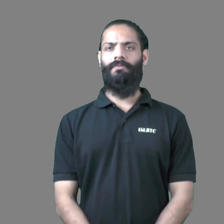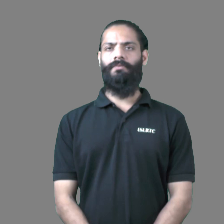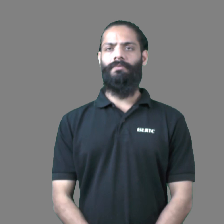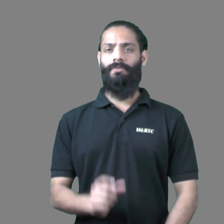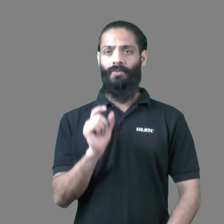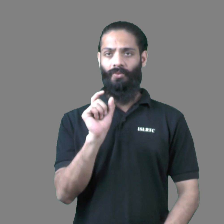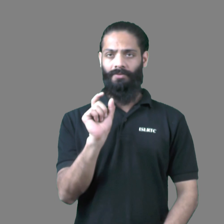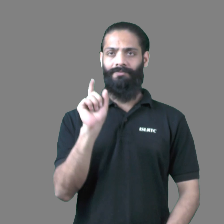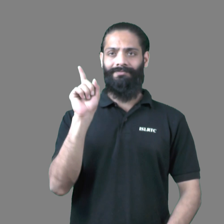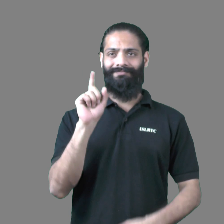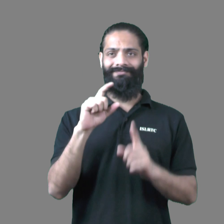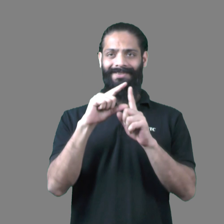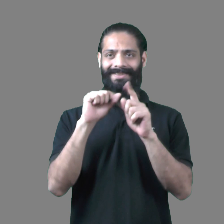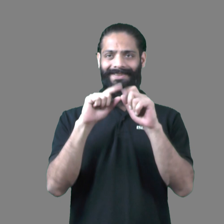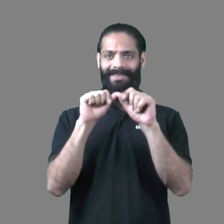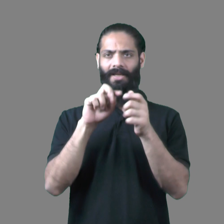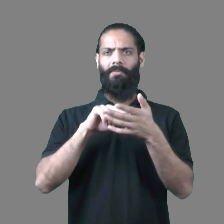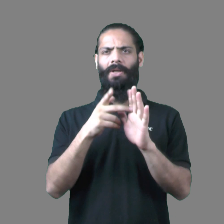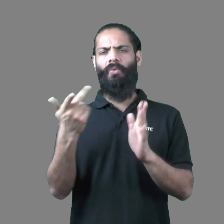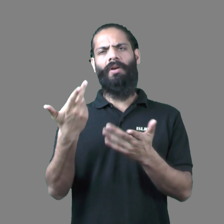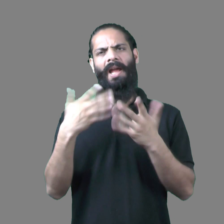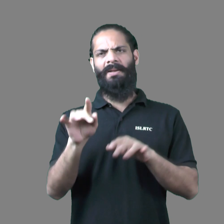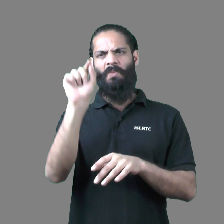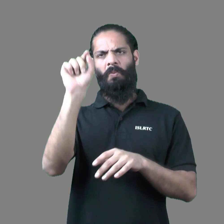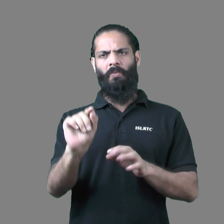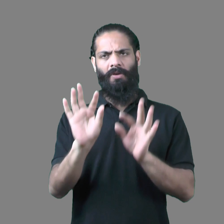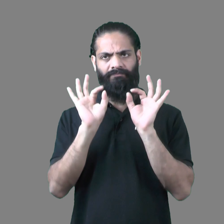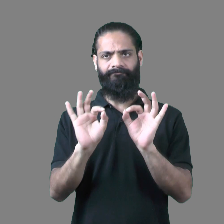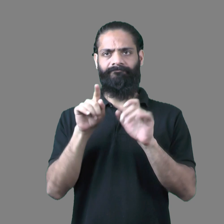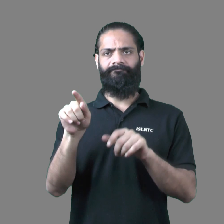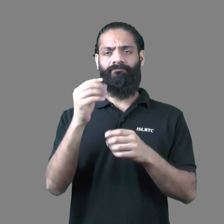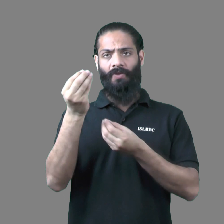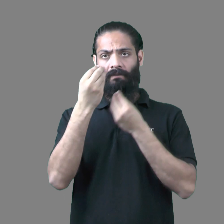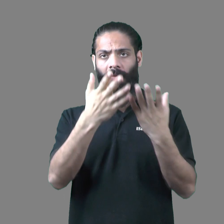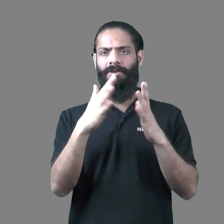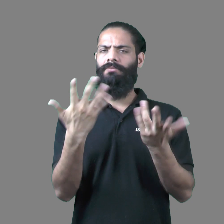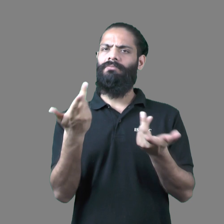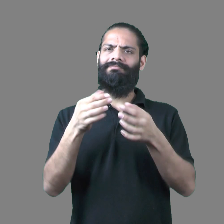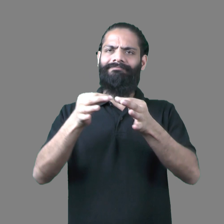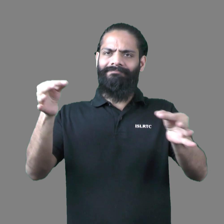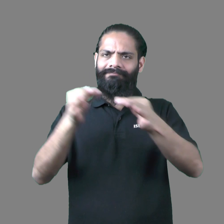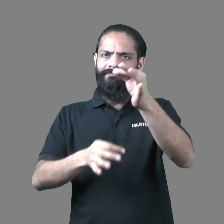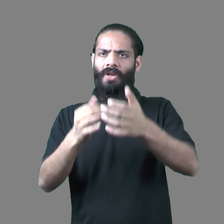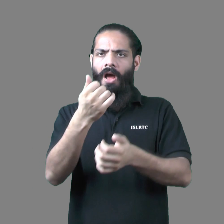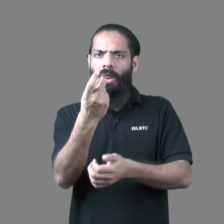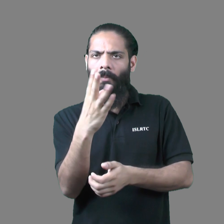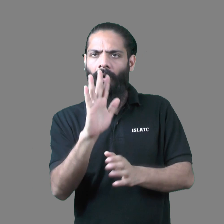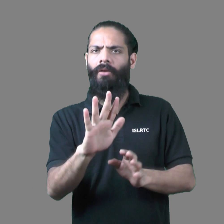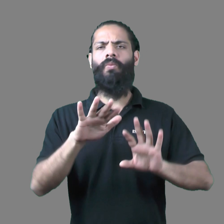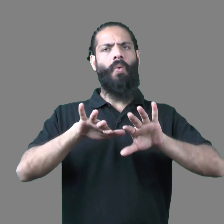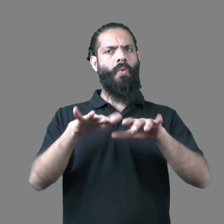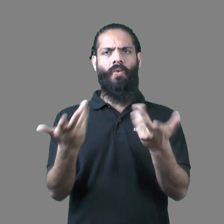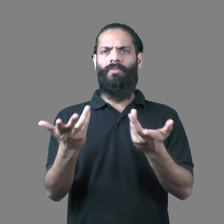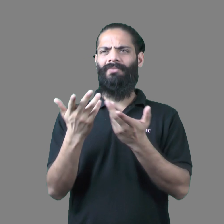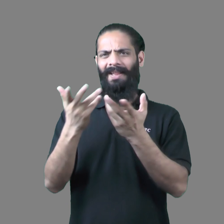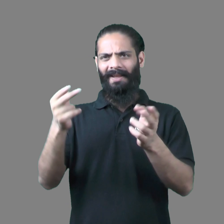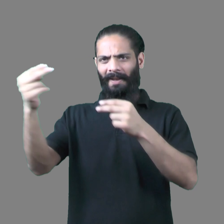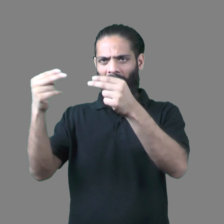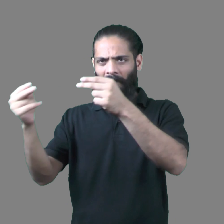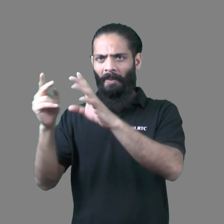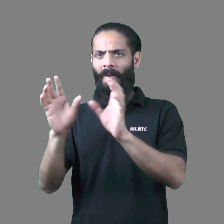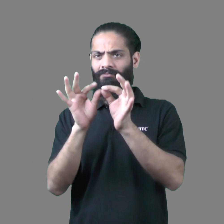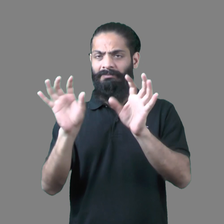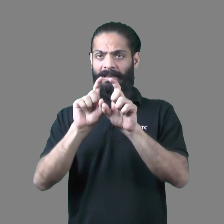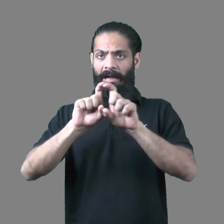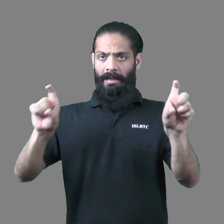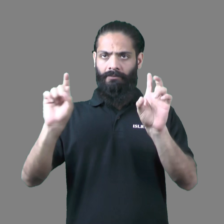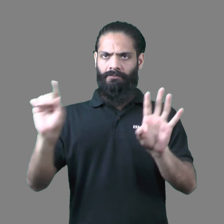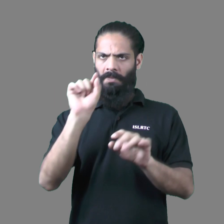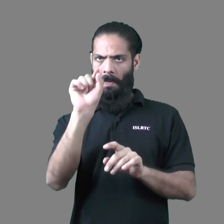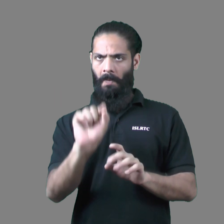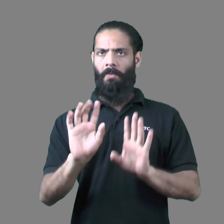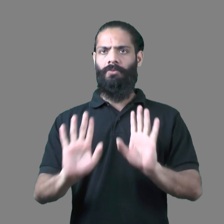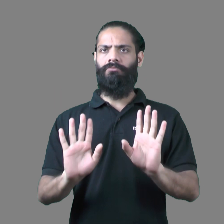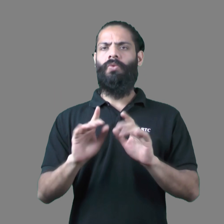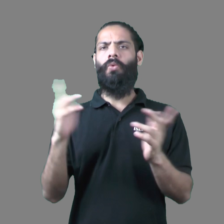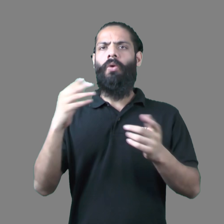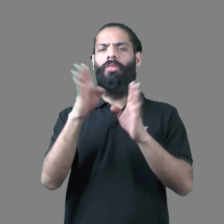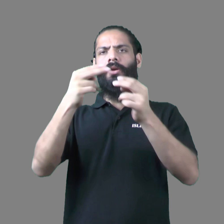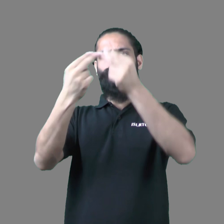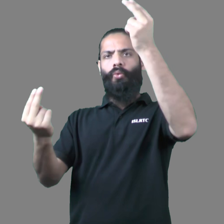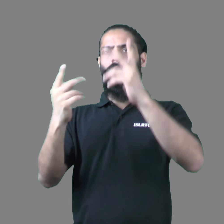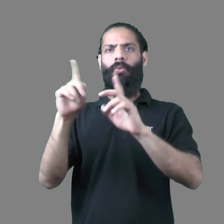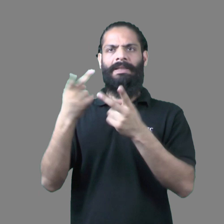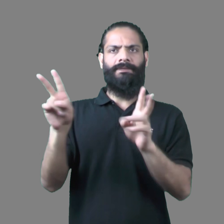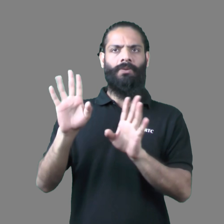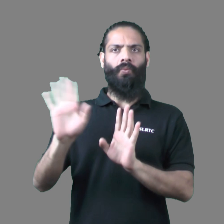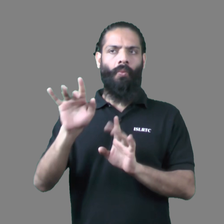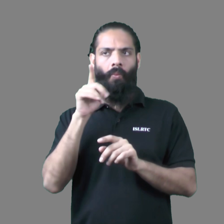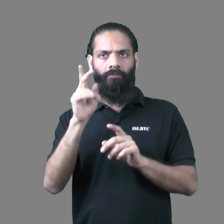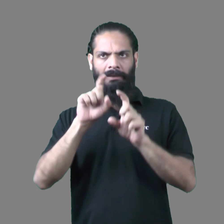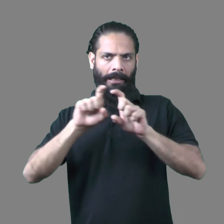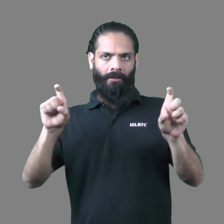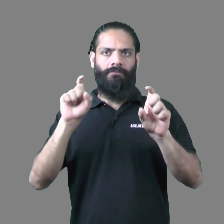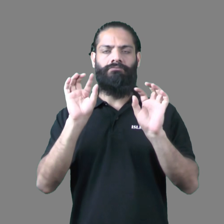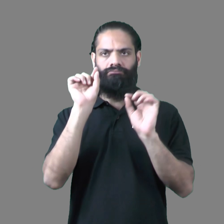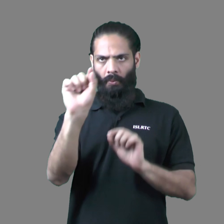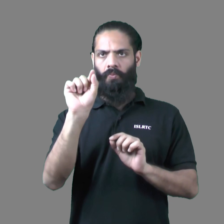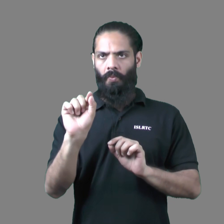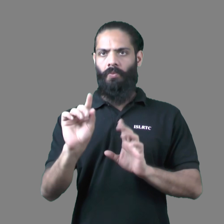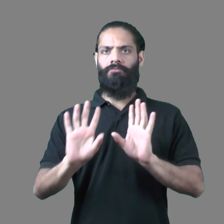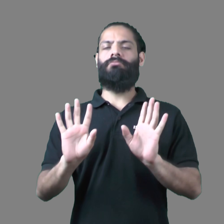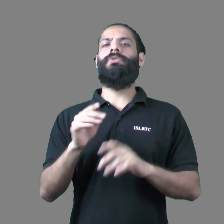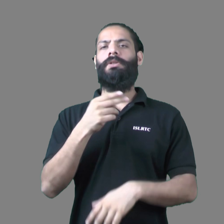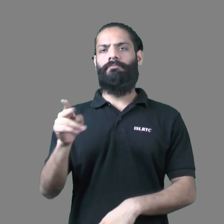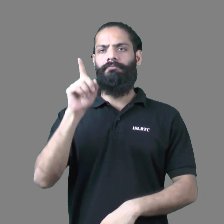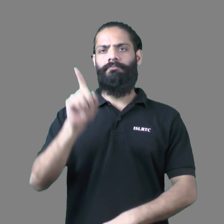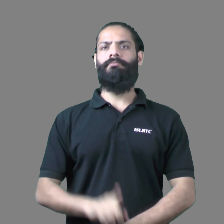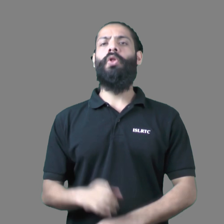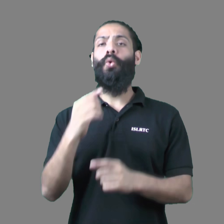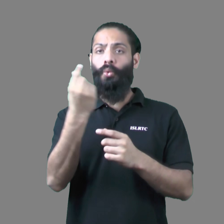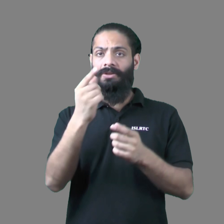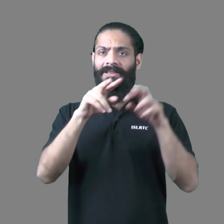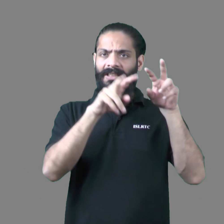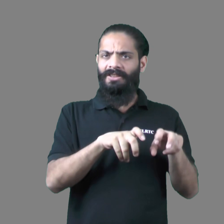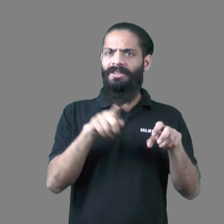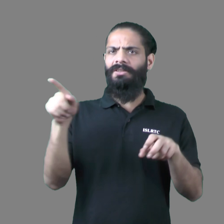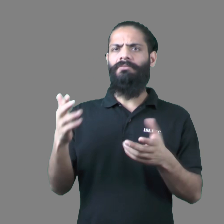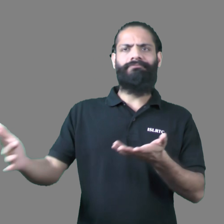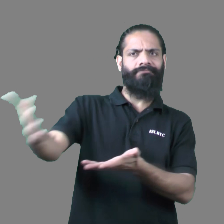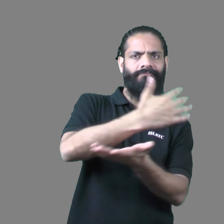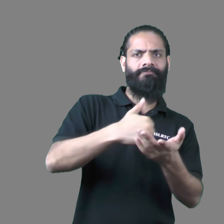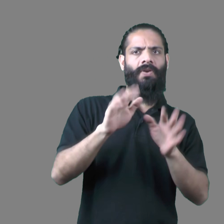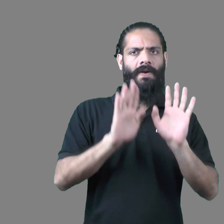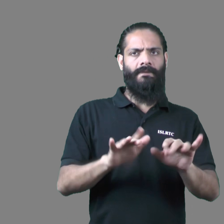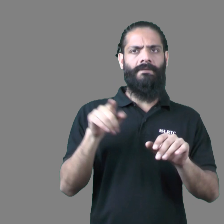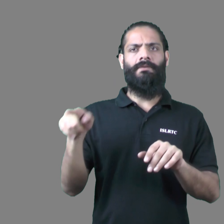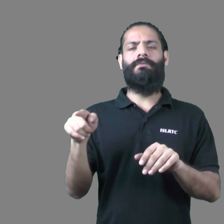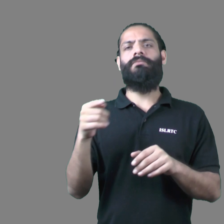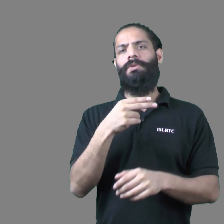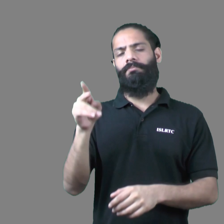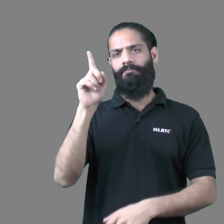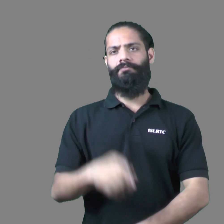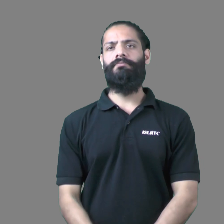Data